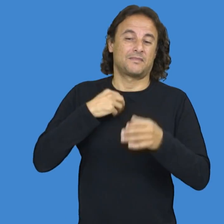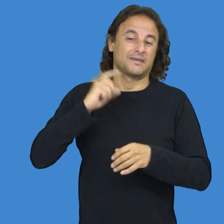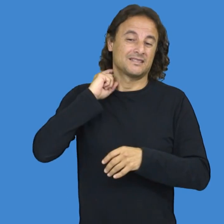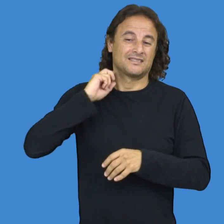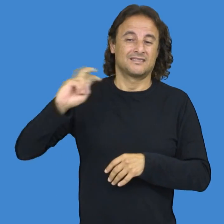meningitis